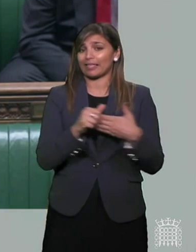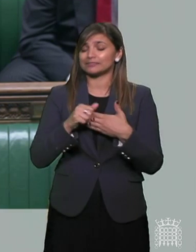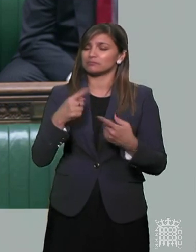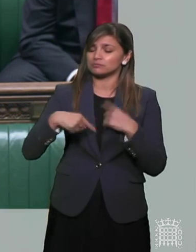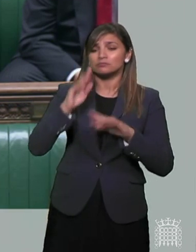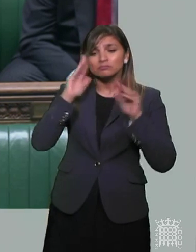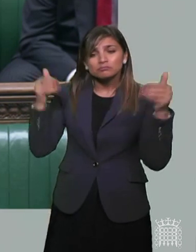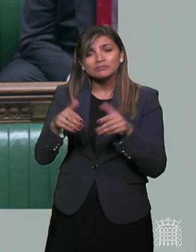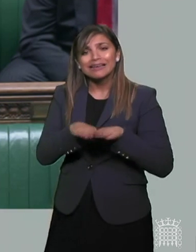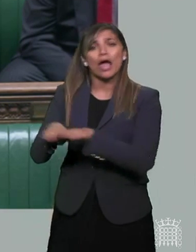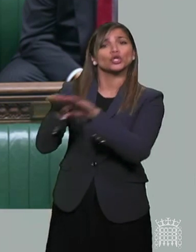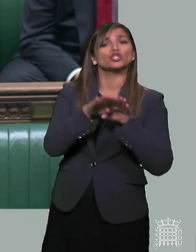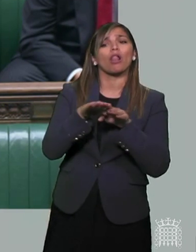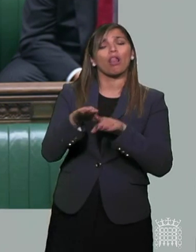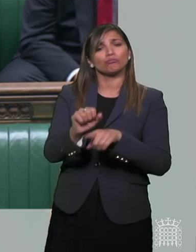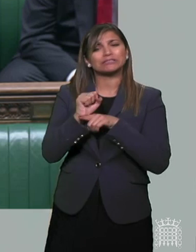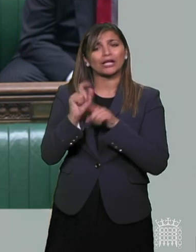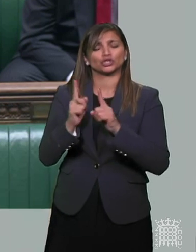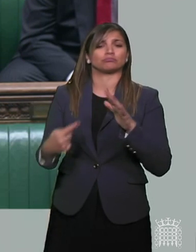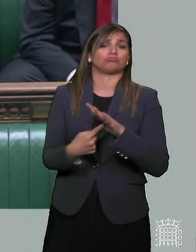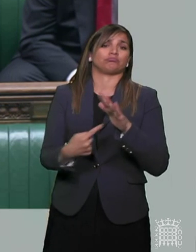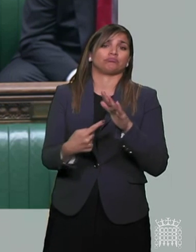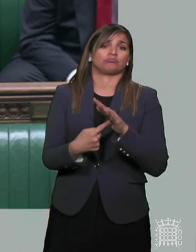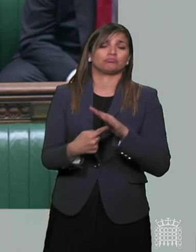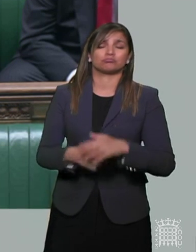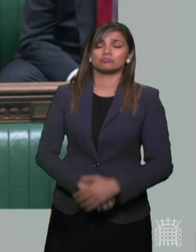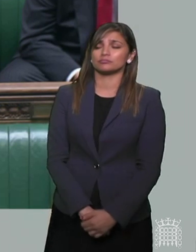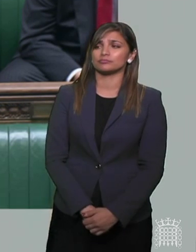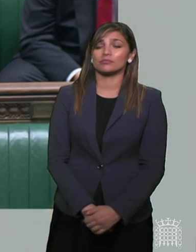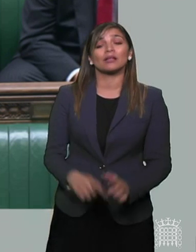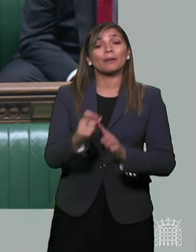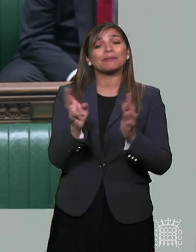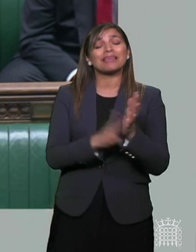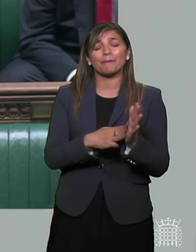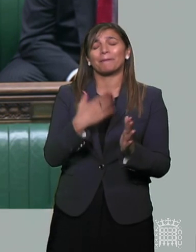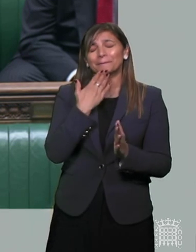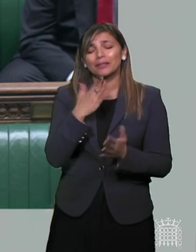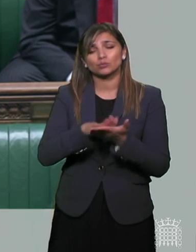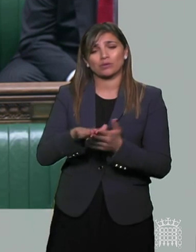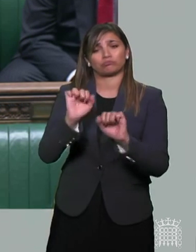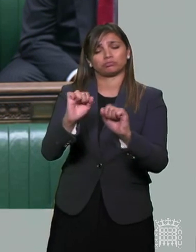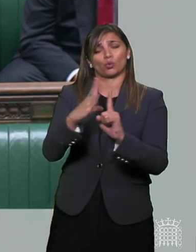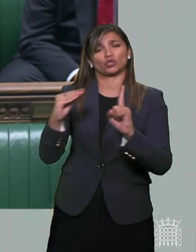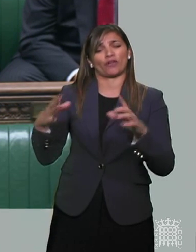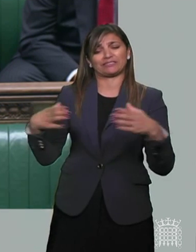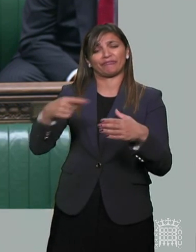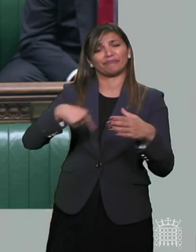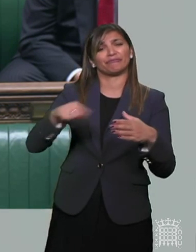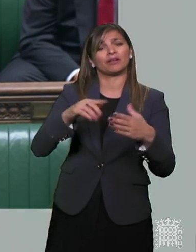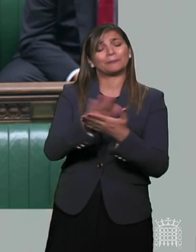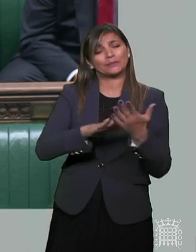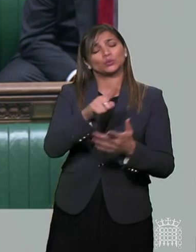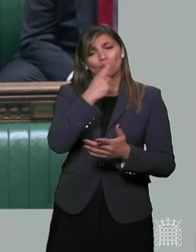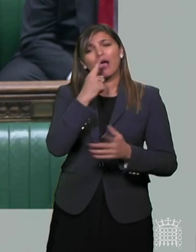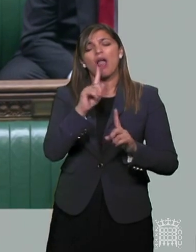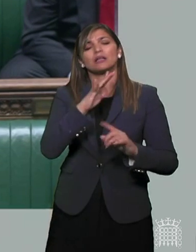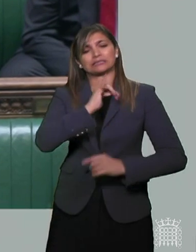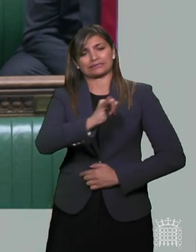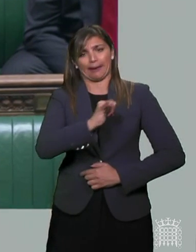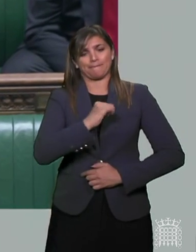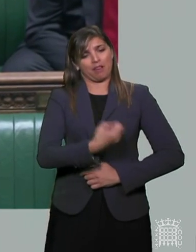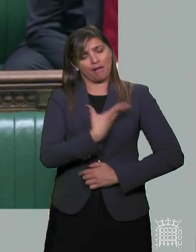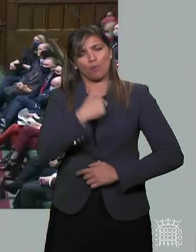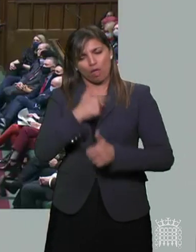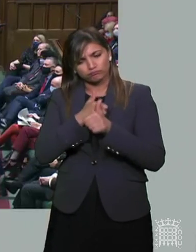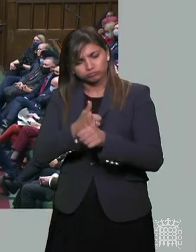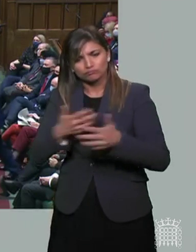Can I ask the Prime Minister to get his house in order so he can say the same about the Members behind him?